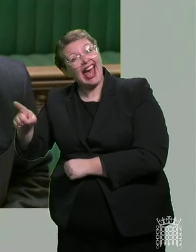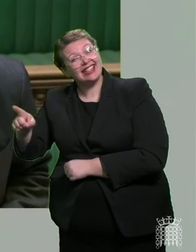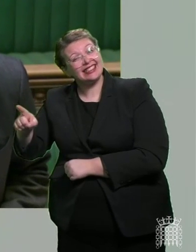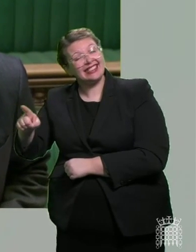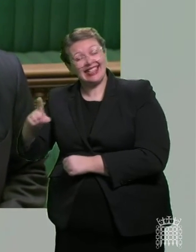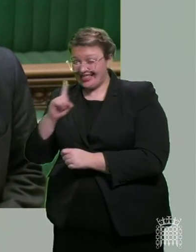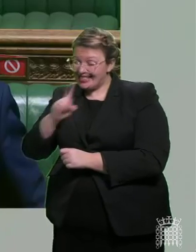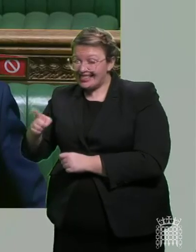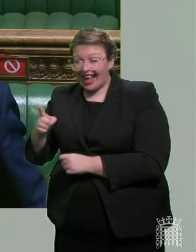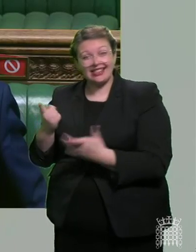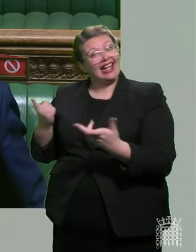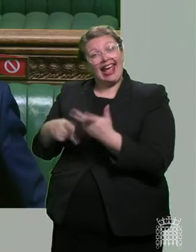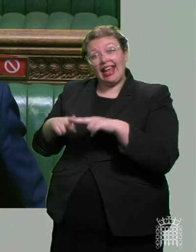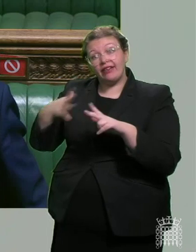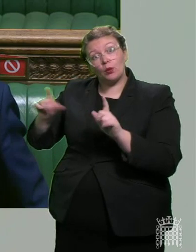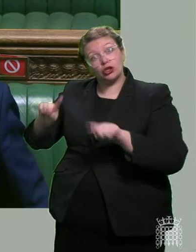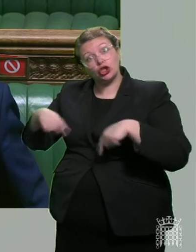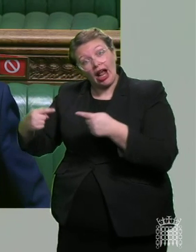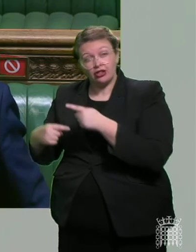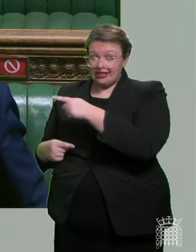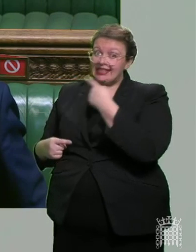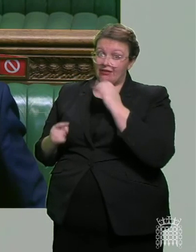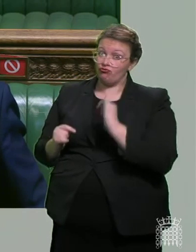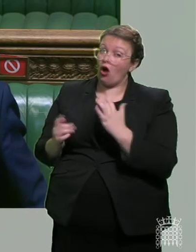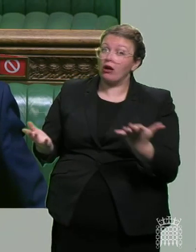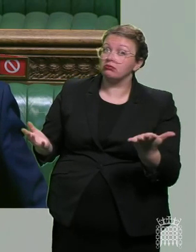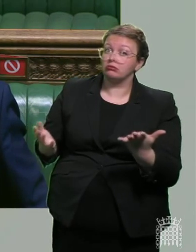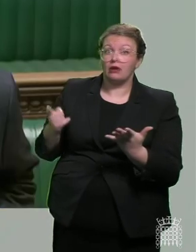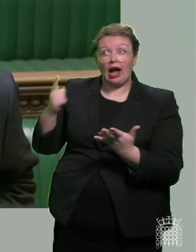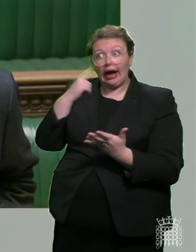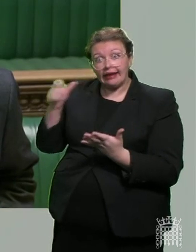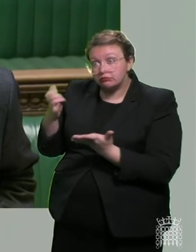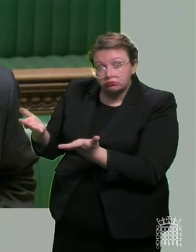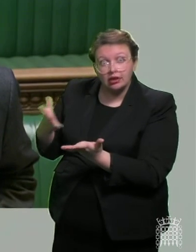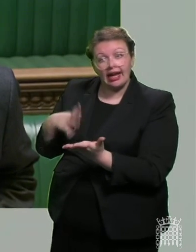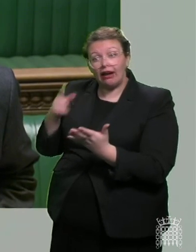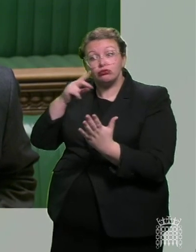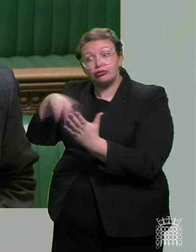The position is this: 21,000 people are coming into this country every day.